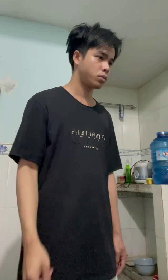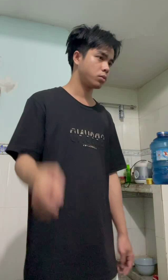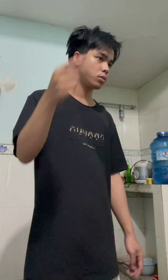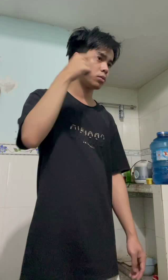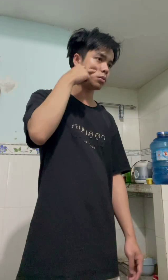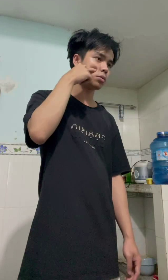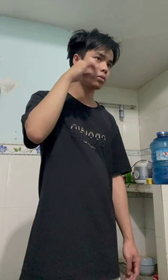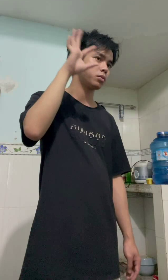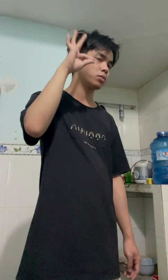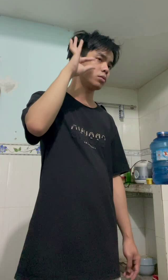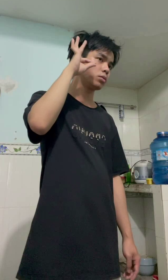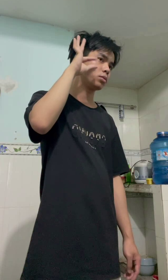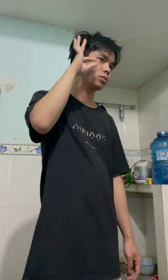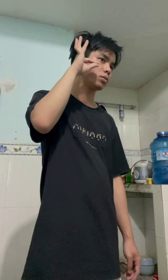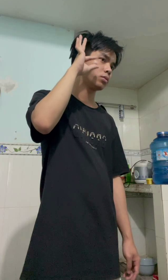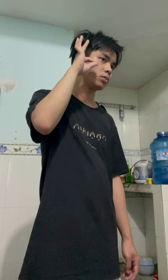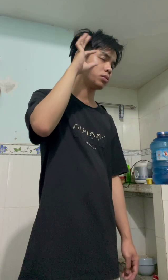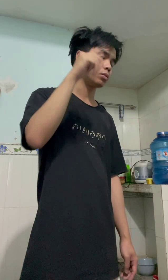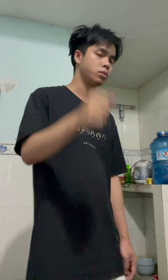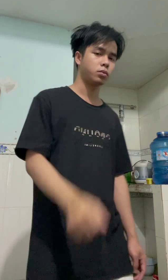lam quen